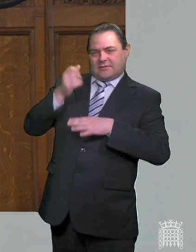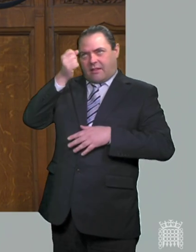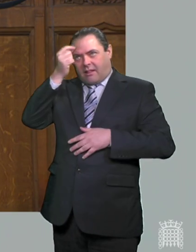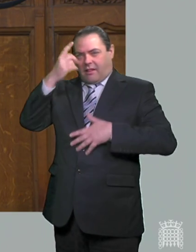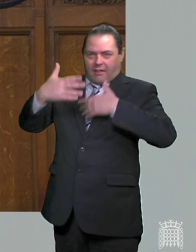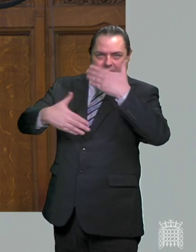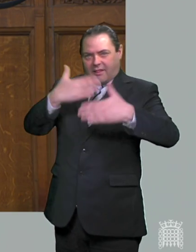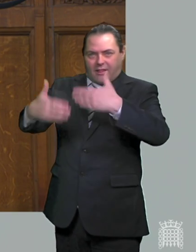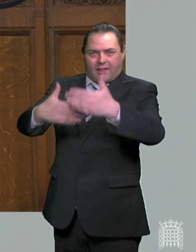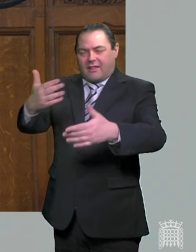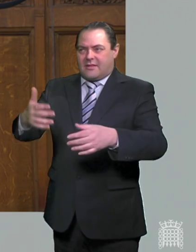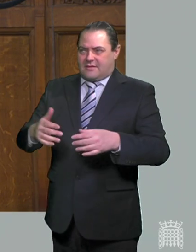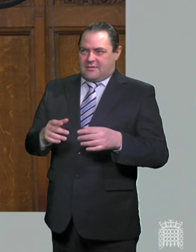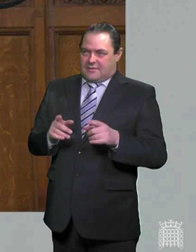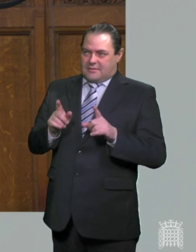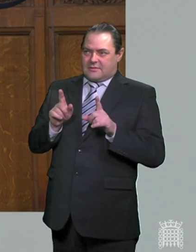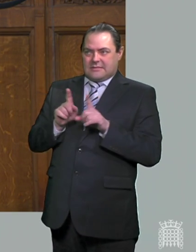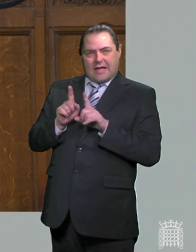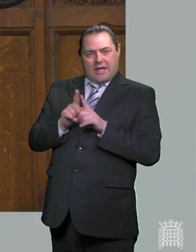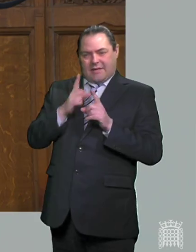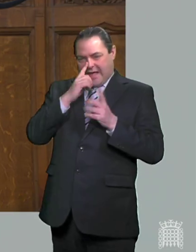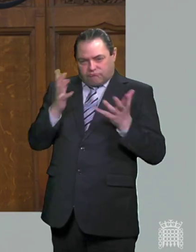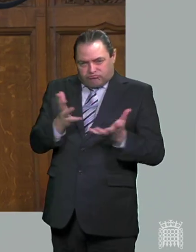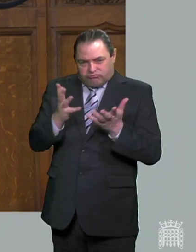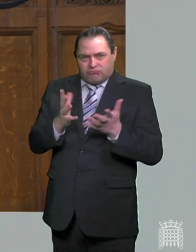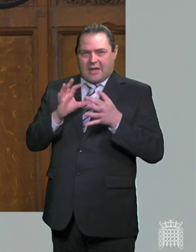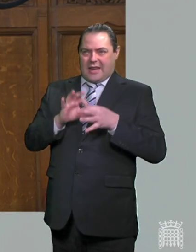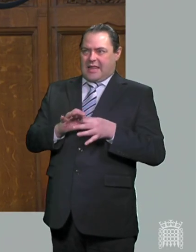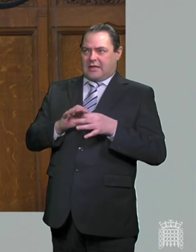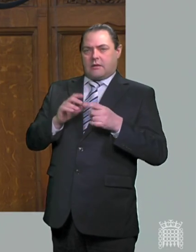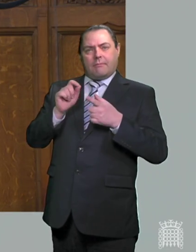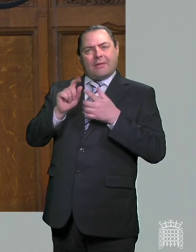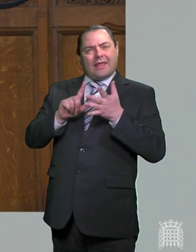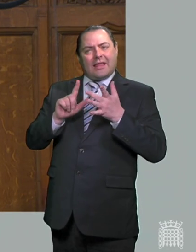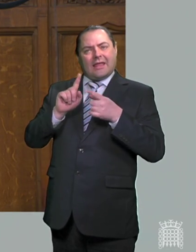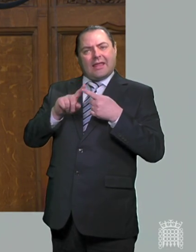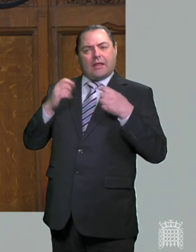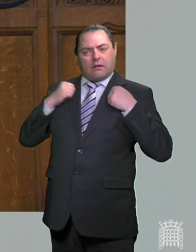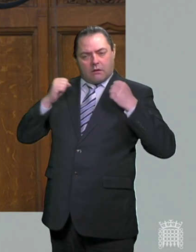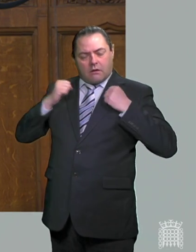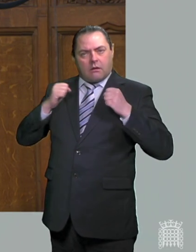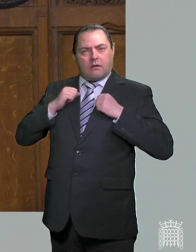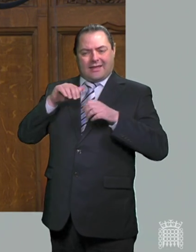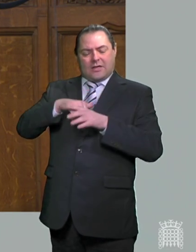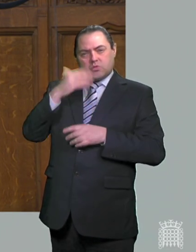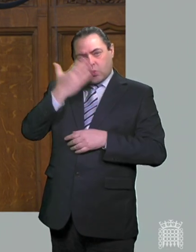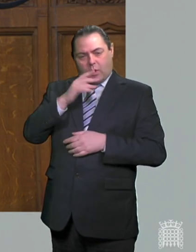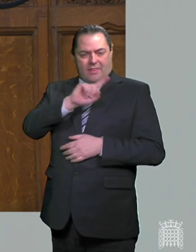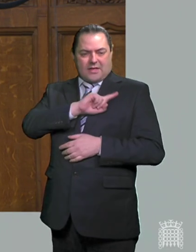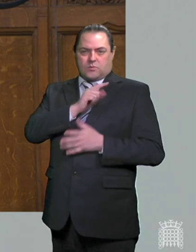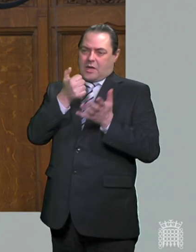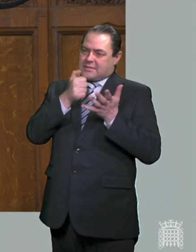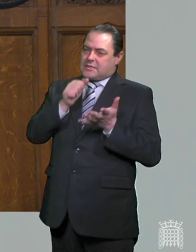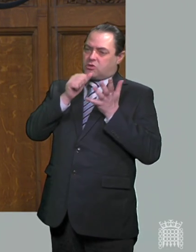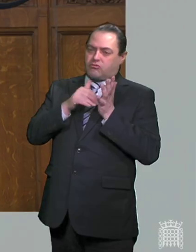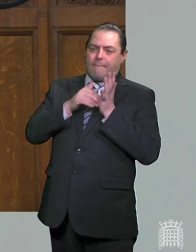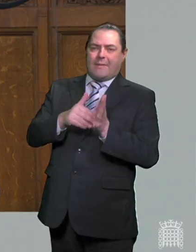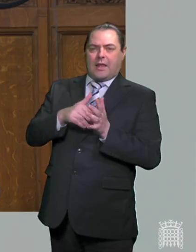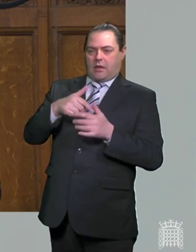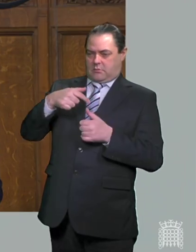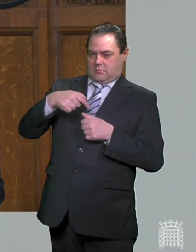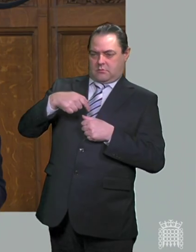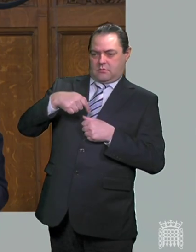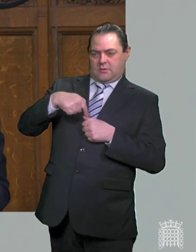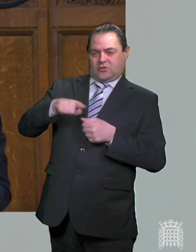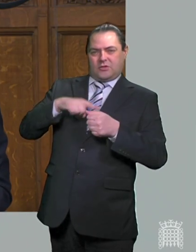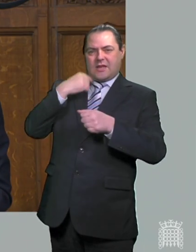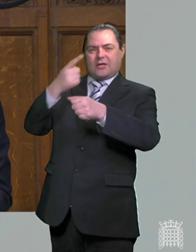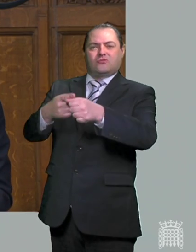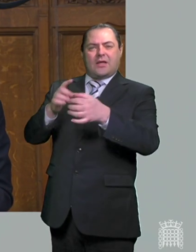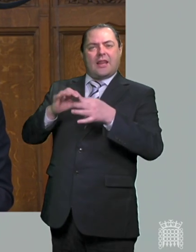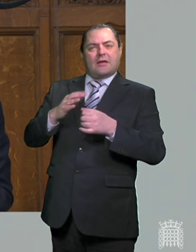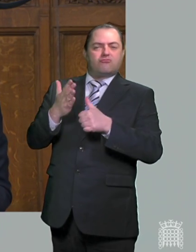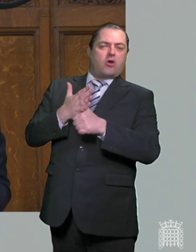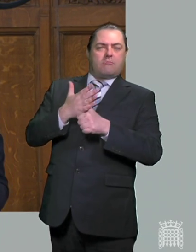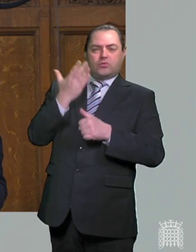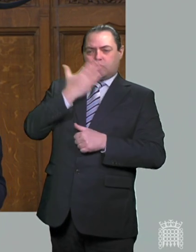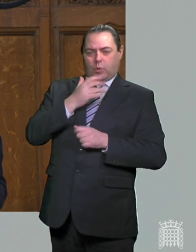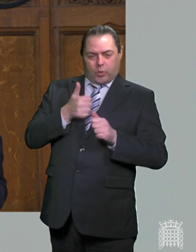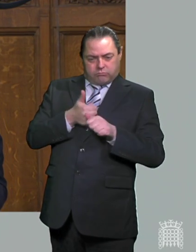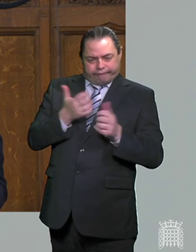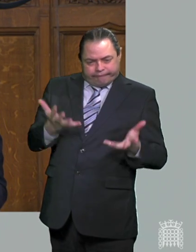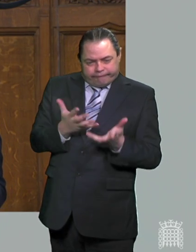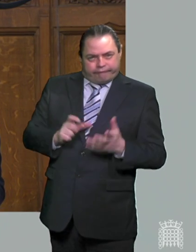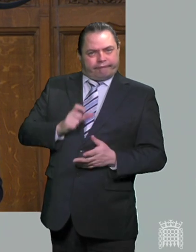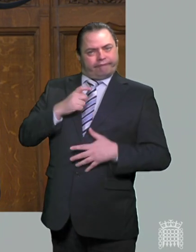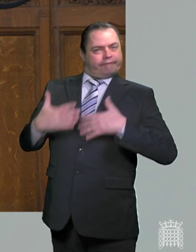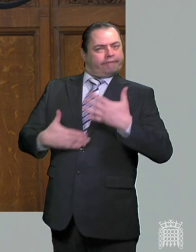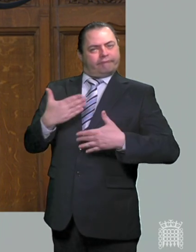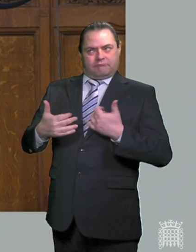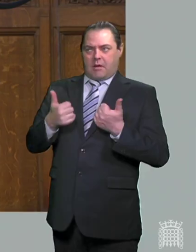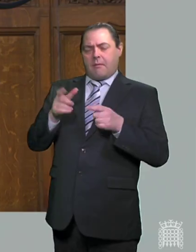It is also the case that these can be fostered by high-quality physical education in schools, which is why today’s announcement of £600 million over two years to support primary school PE and sport is so welcome.